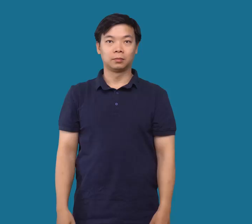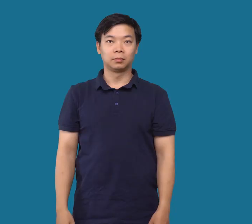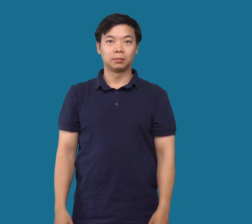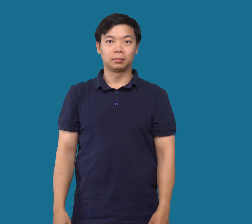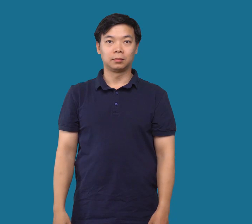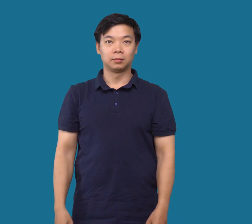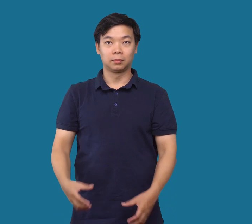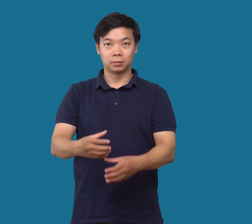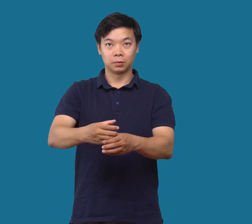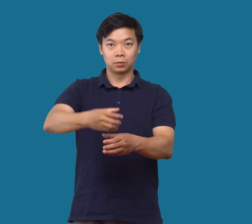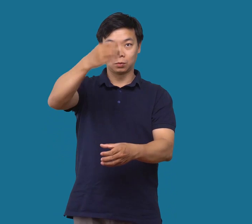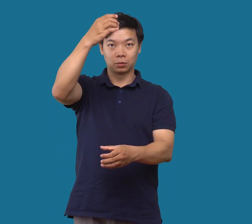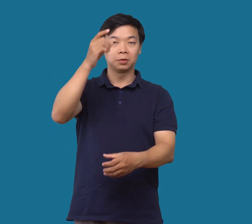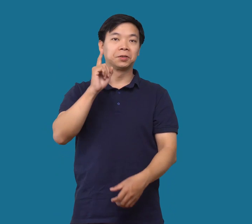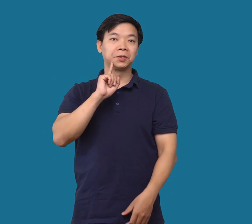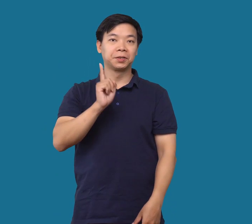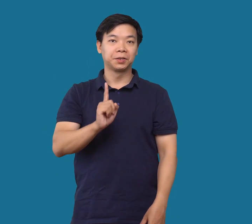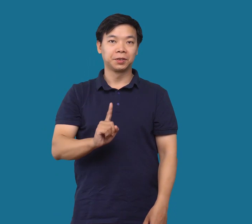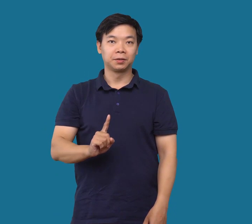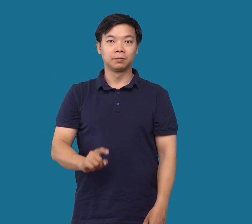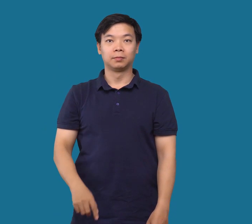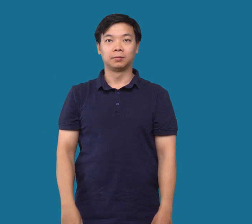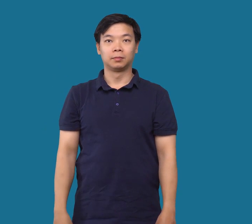cột điện